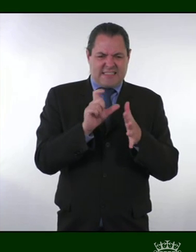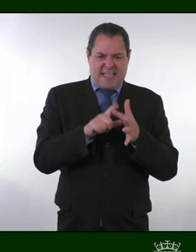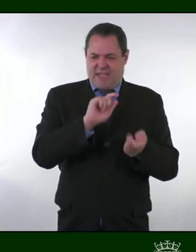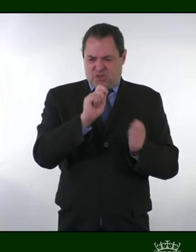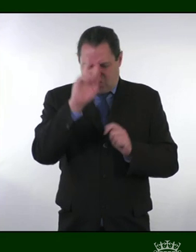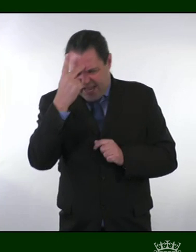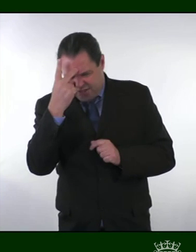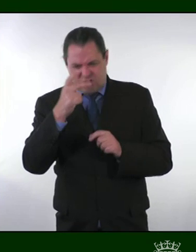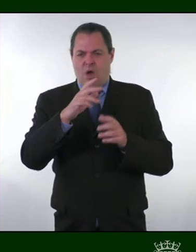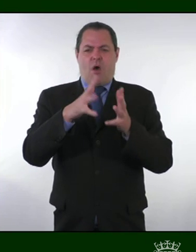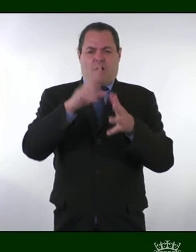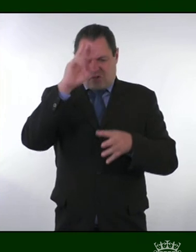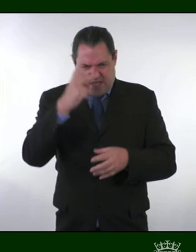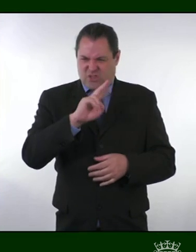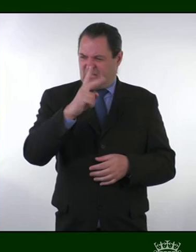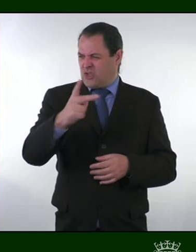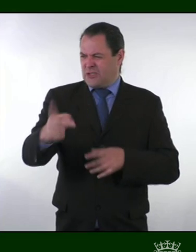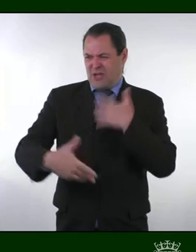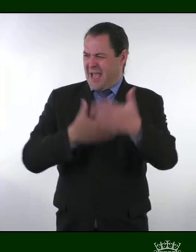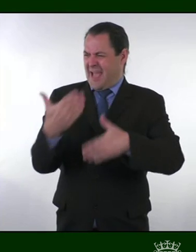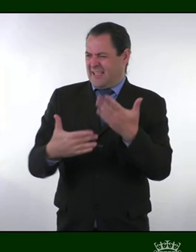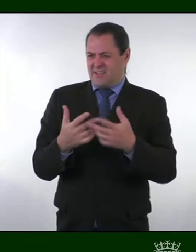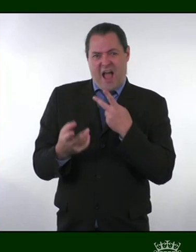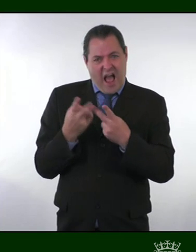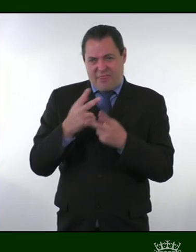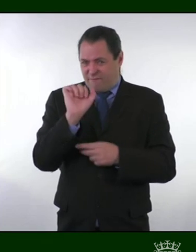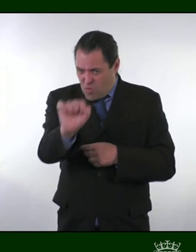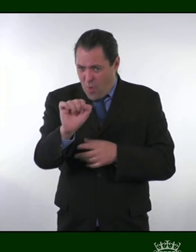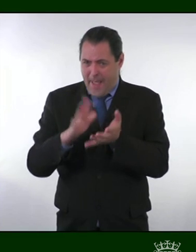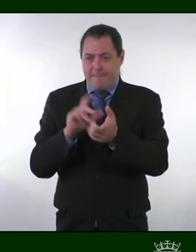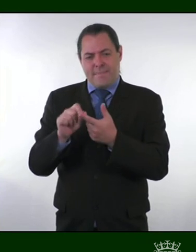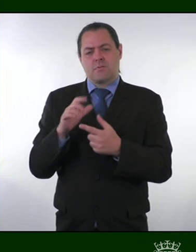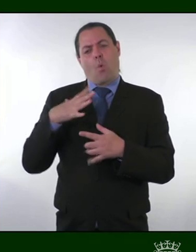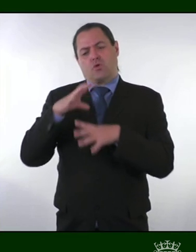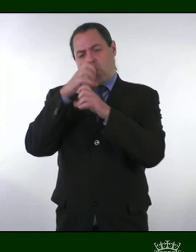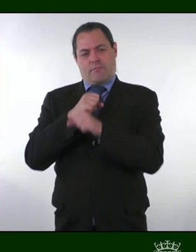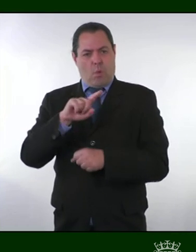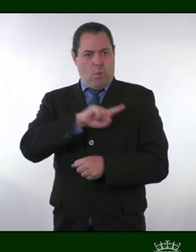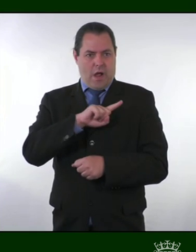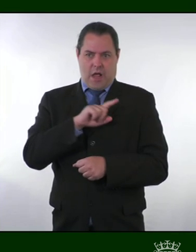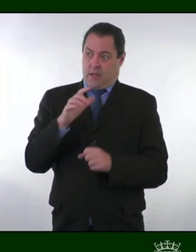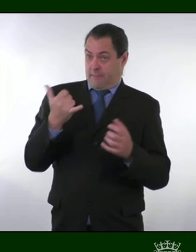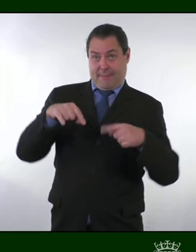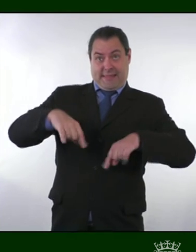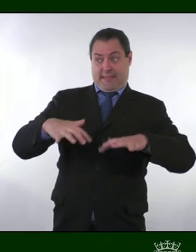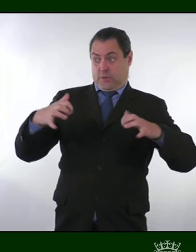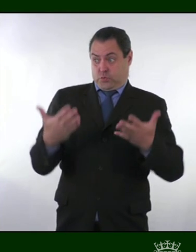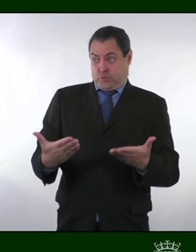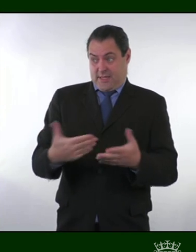That sounds familiar doesn’t it? Another of his MPs, who wisely wants to remain anonymous, is perhaps in the Chamber today.